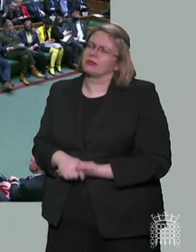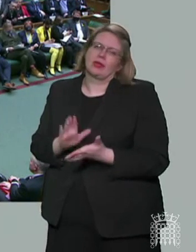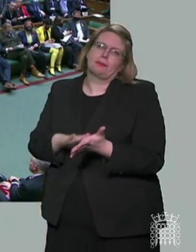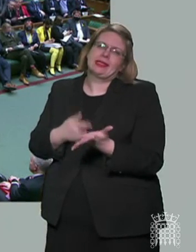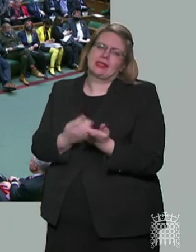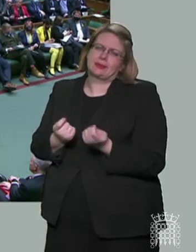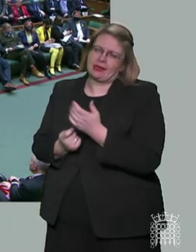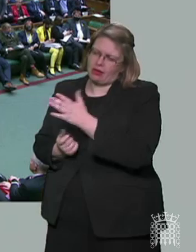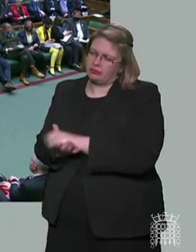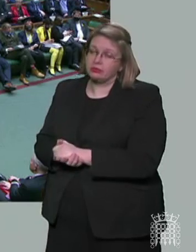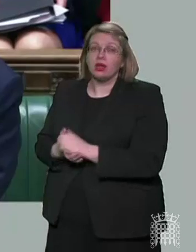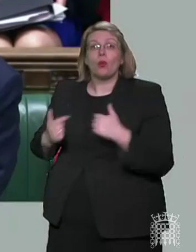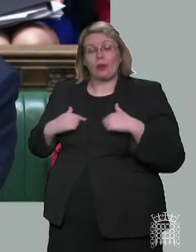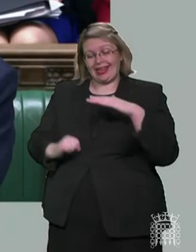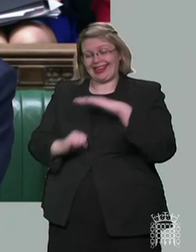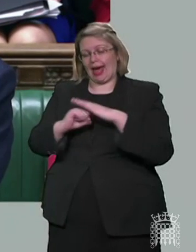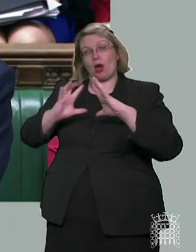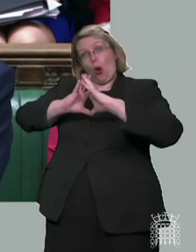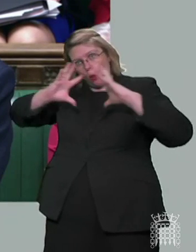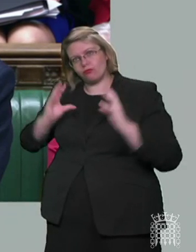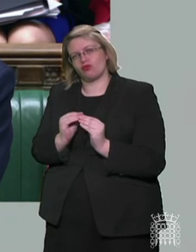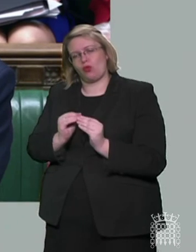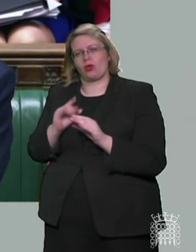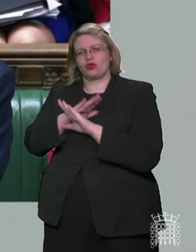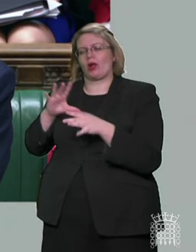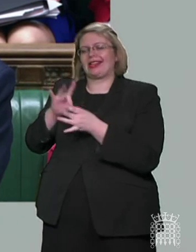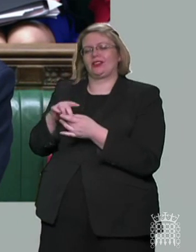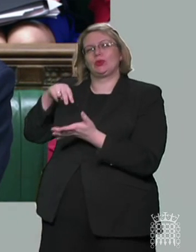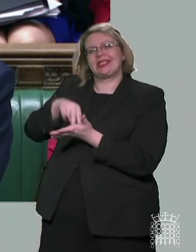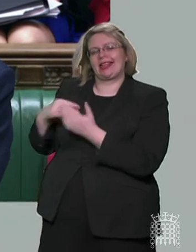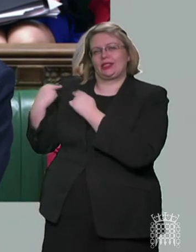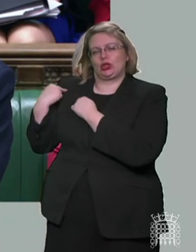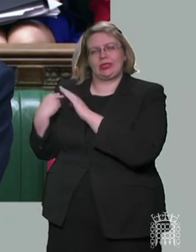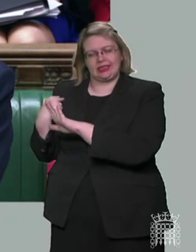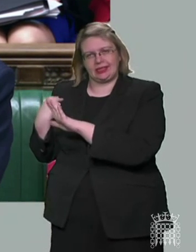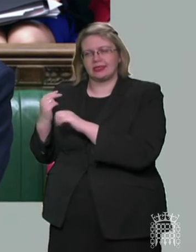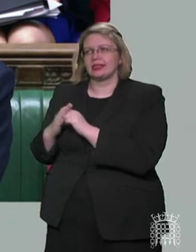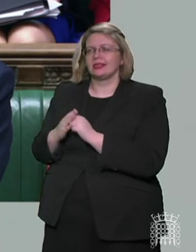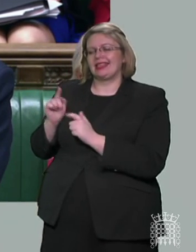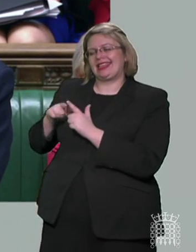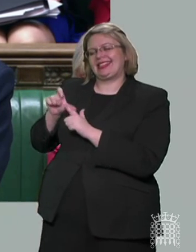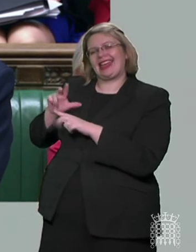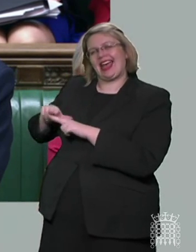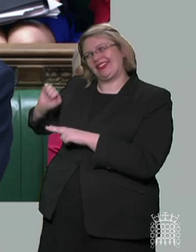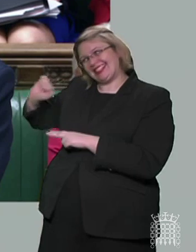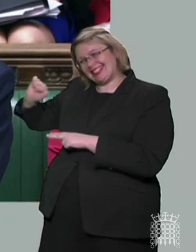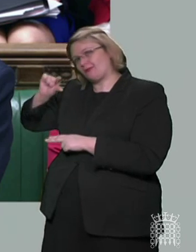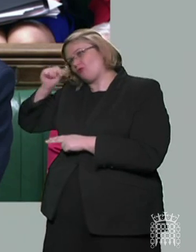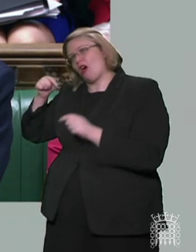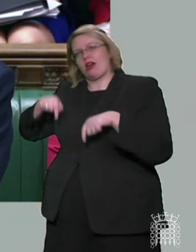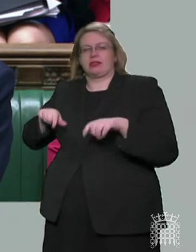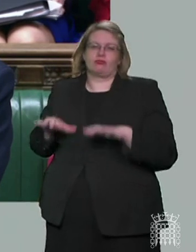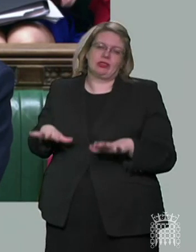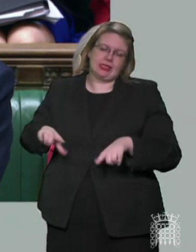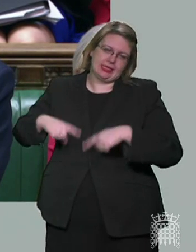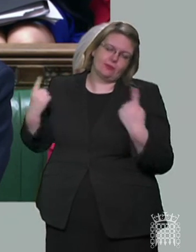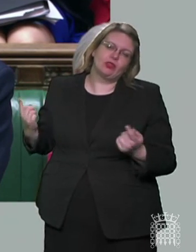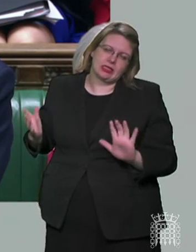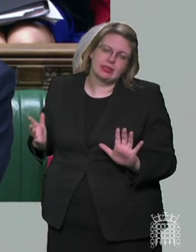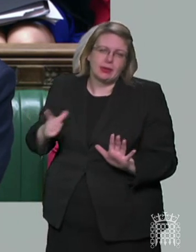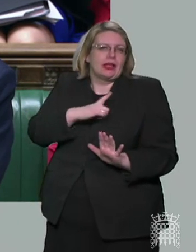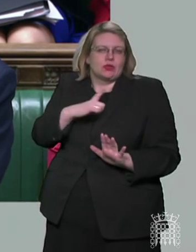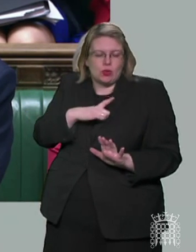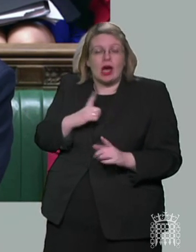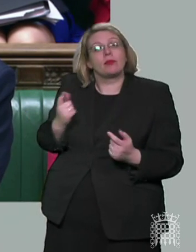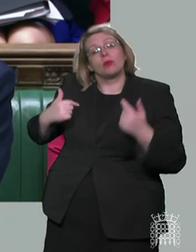We have an overall cap, and obviously EDF is incorporated differently in the UK from its incorporation in France.